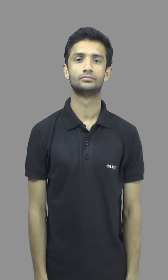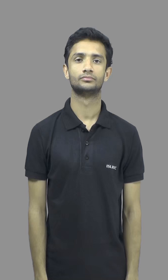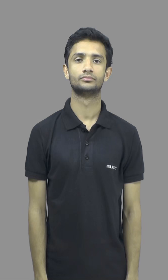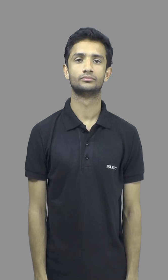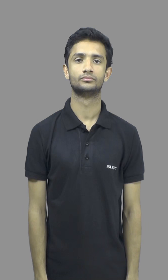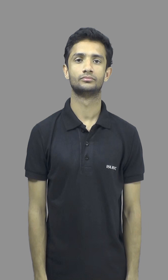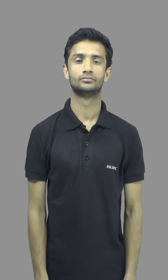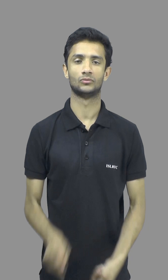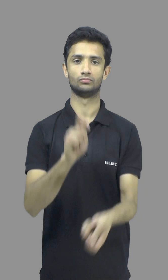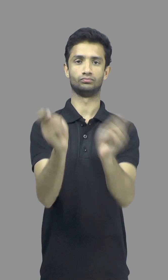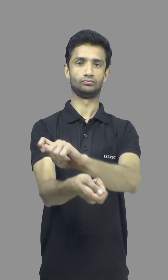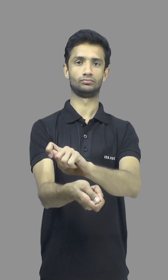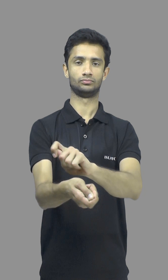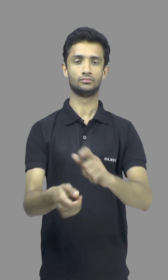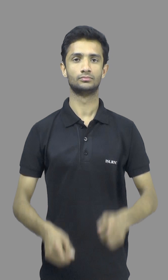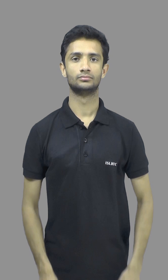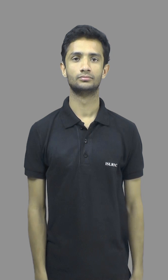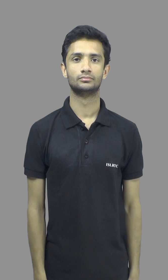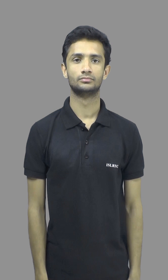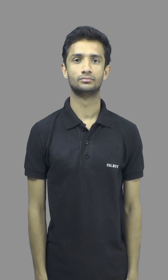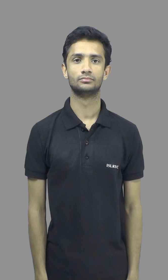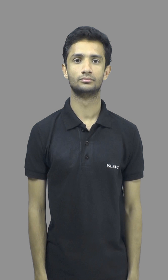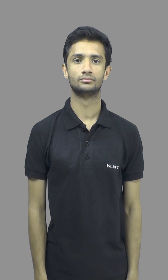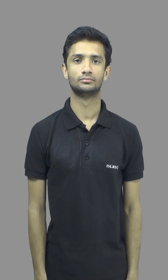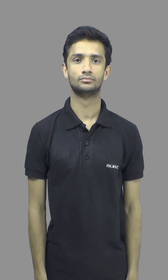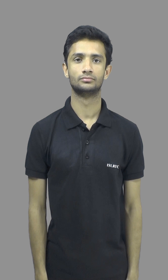Convert Change Transform